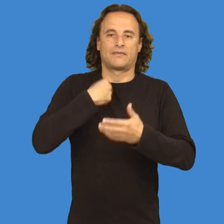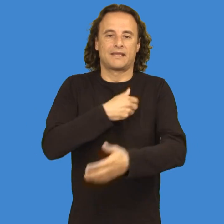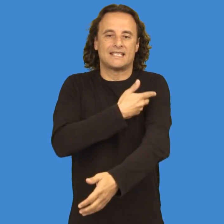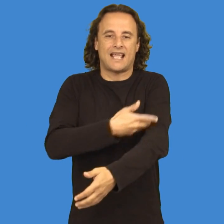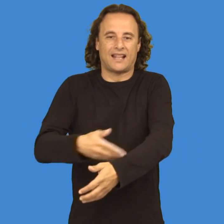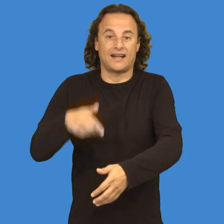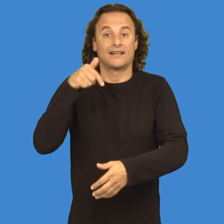sangre